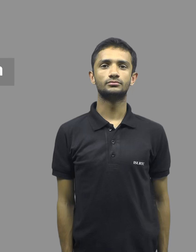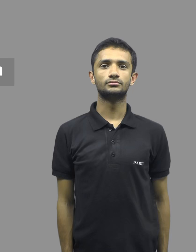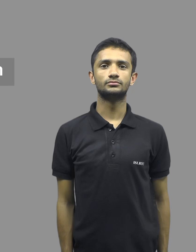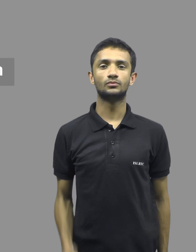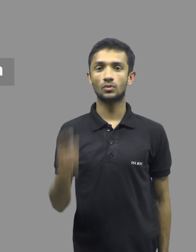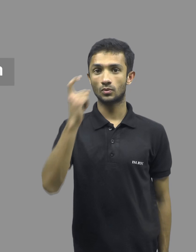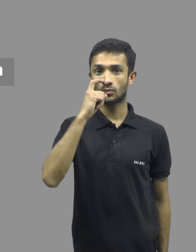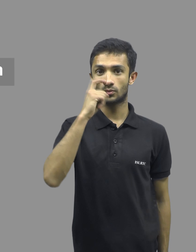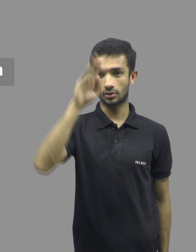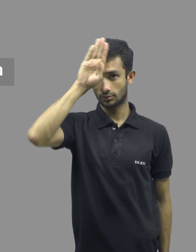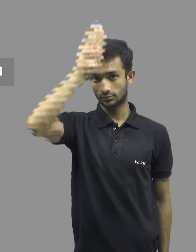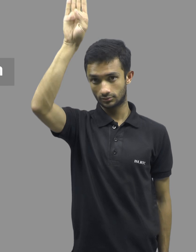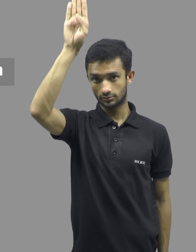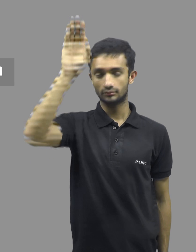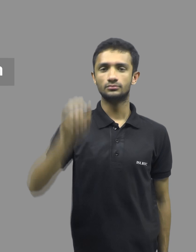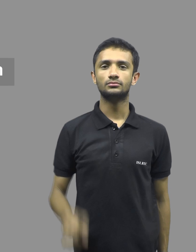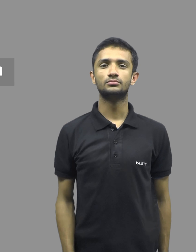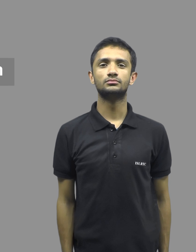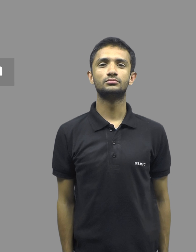Queen